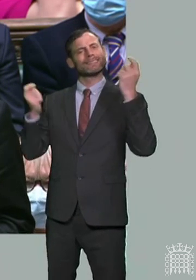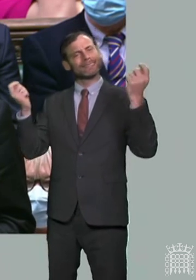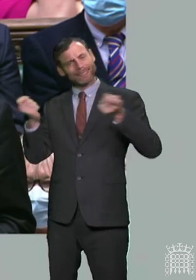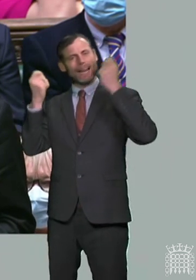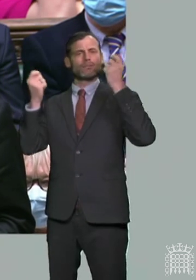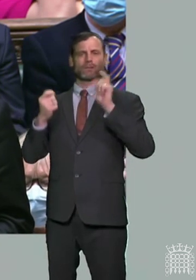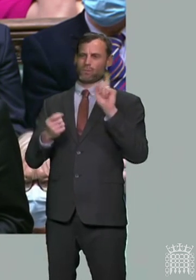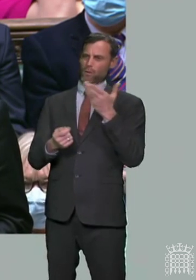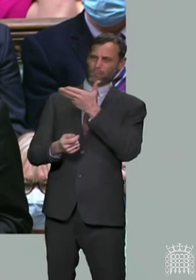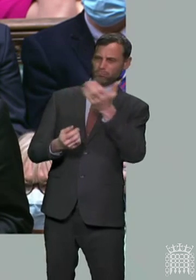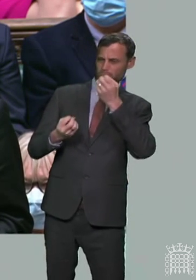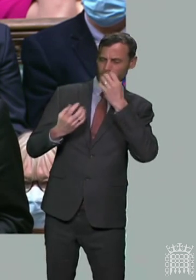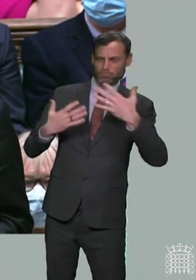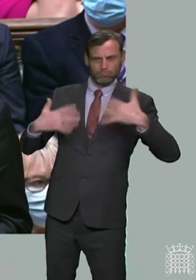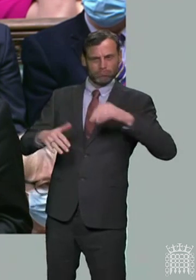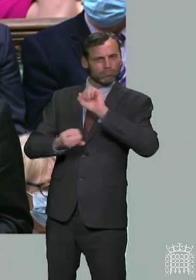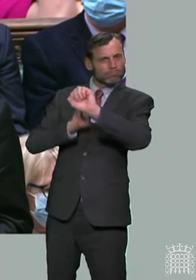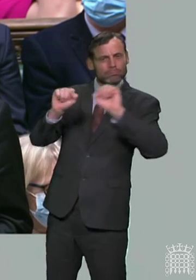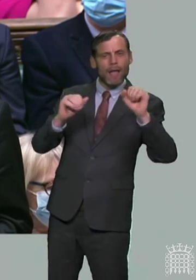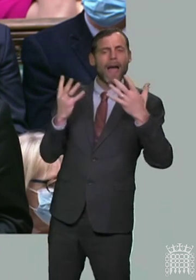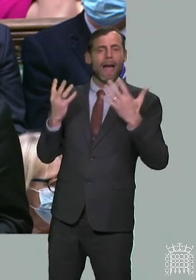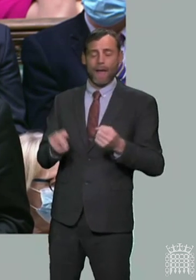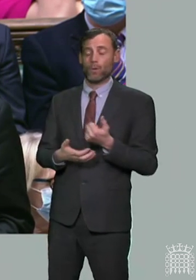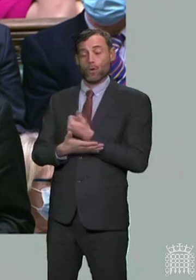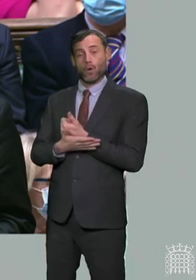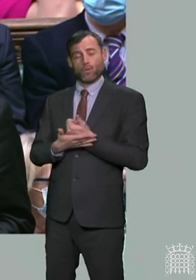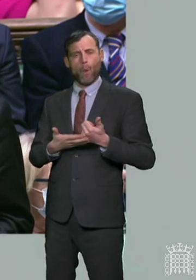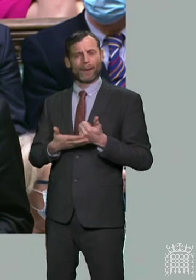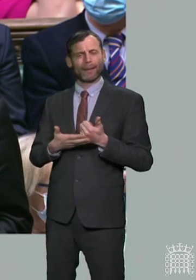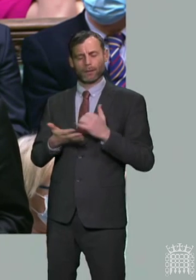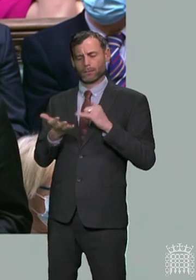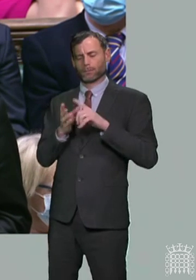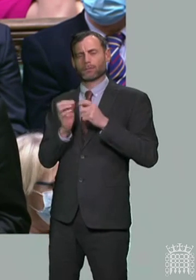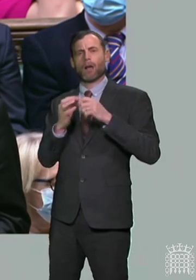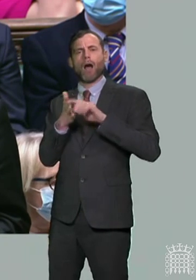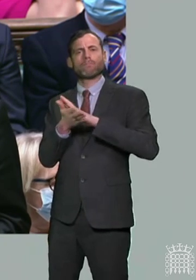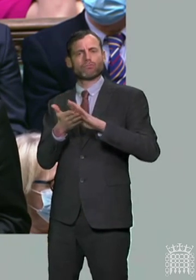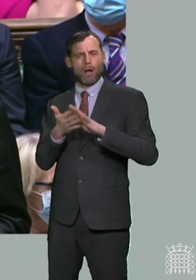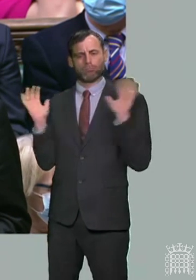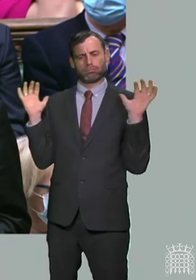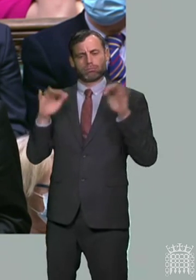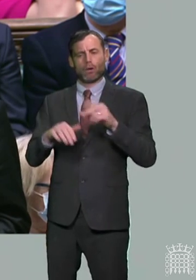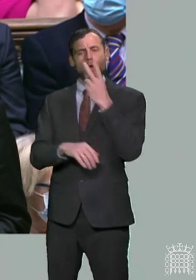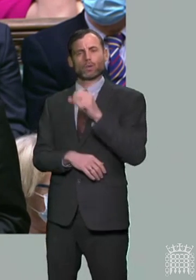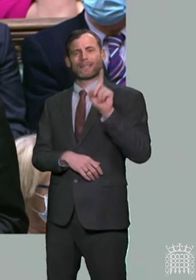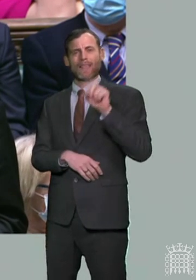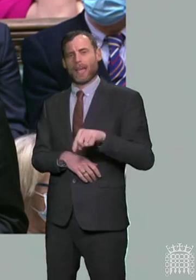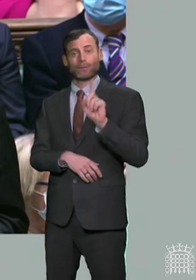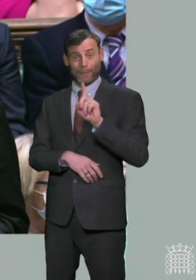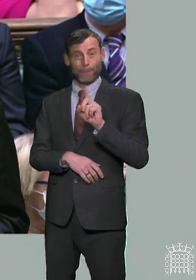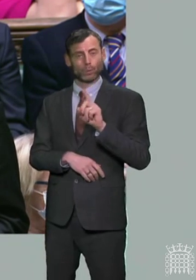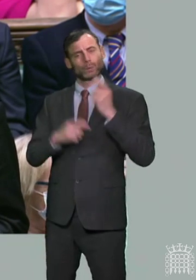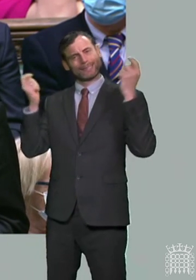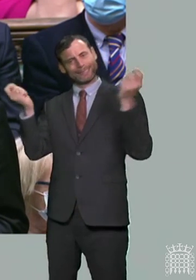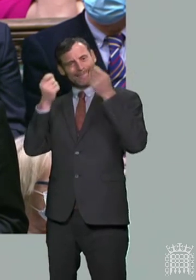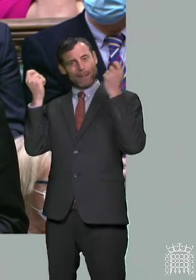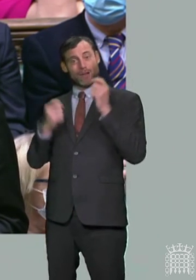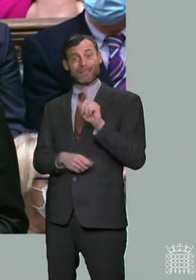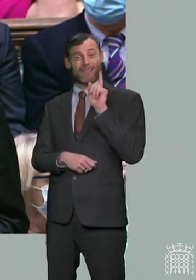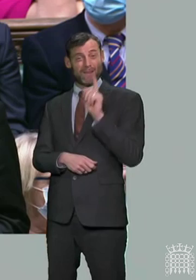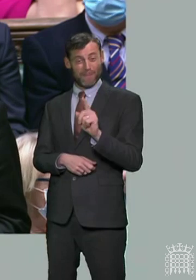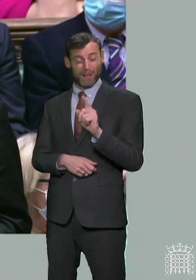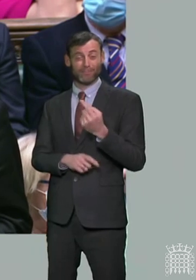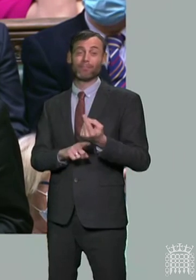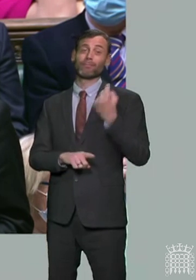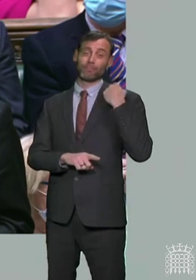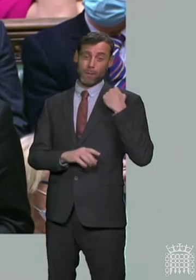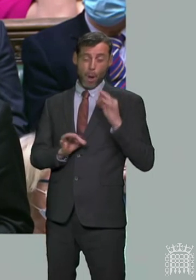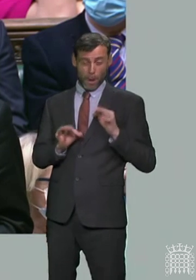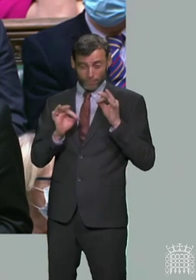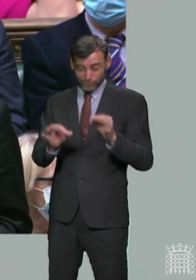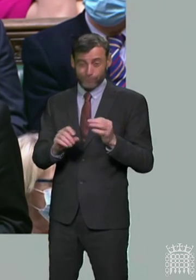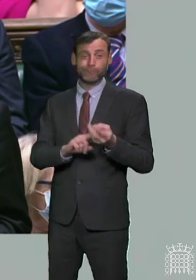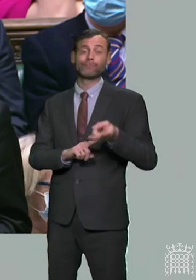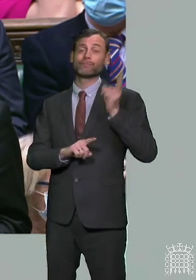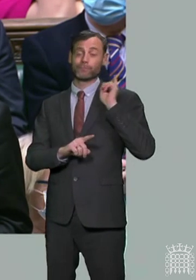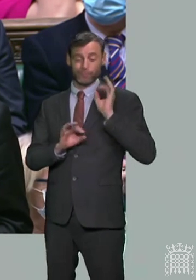In a normal year we see about 20,000 people at the event in Scarborough, but this year we will finally host National Armed Forces Day, which has been postponed twice.